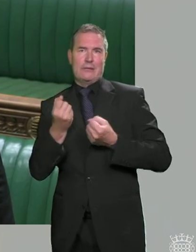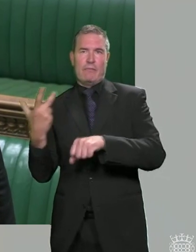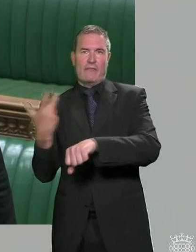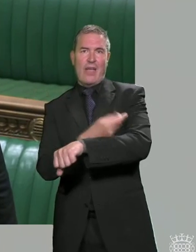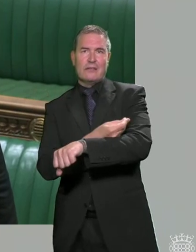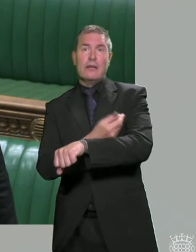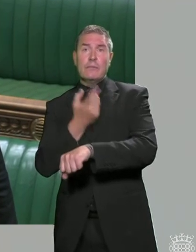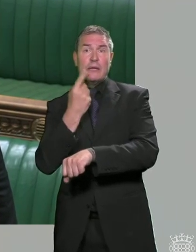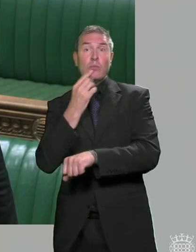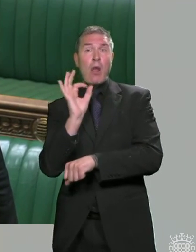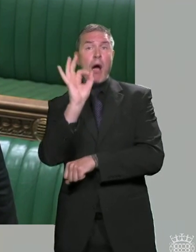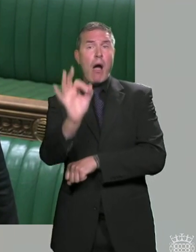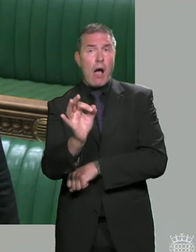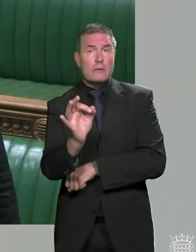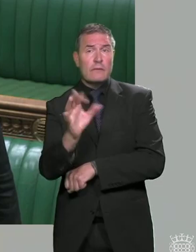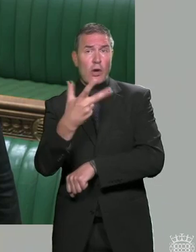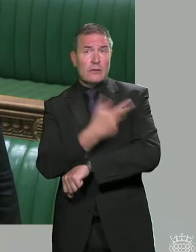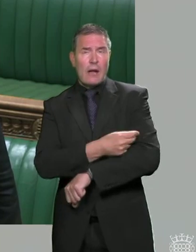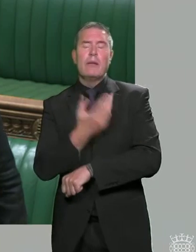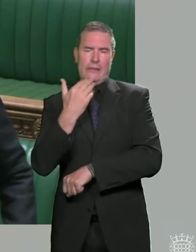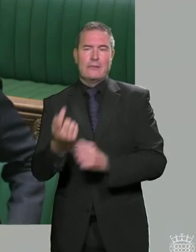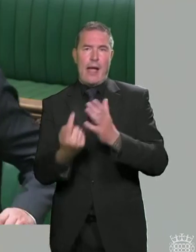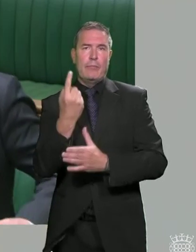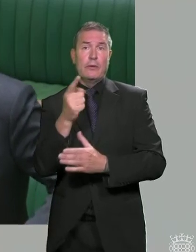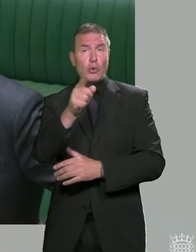I ask everybody to come forward for their second jab.